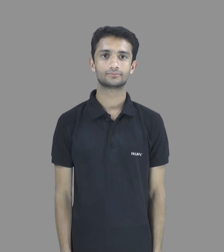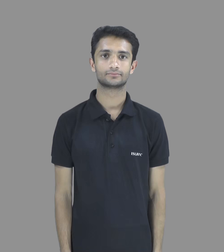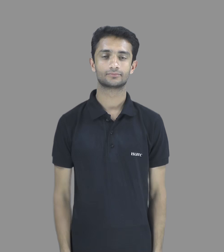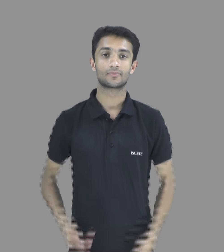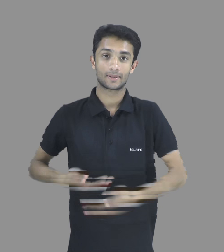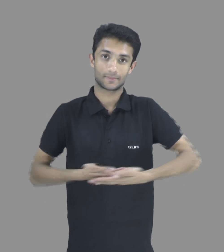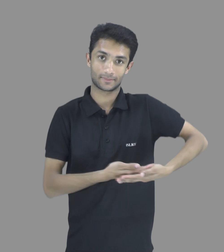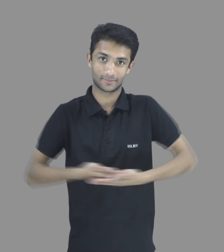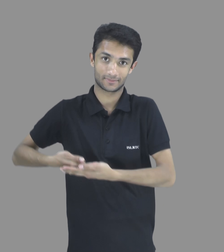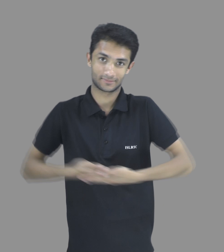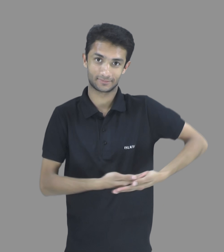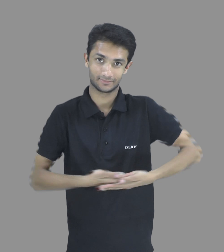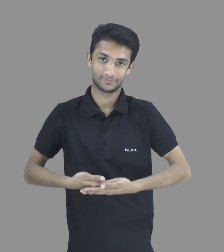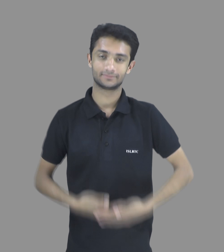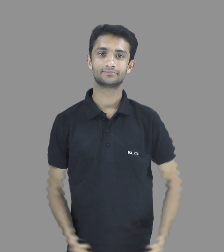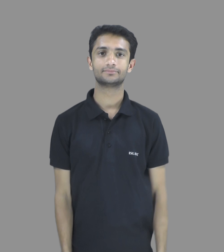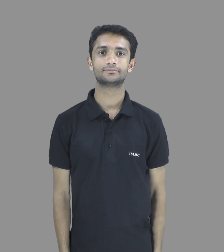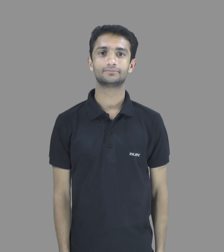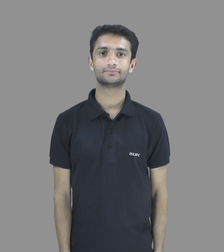Baby